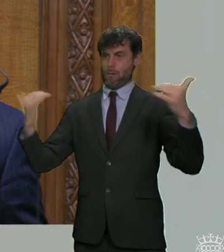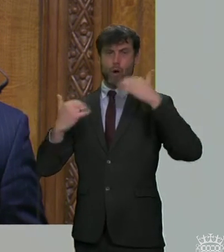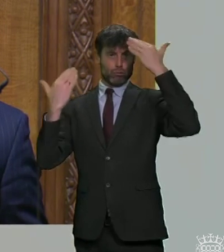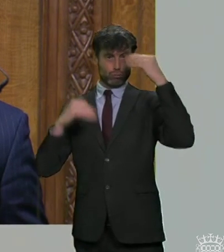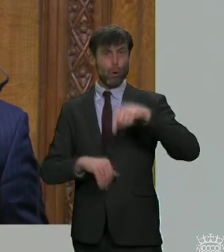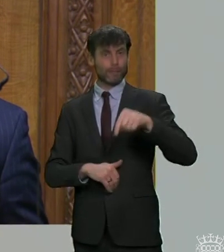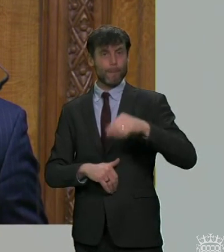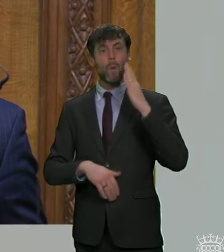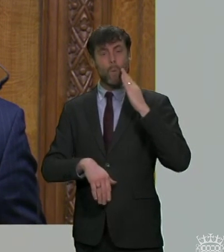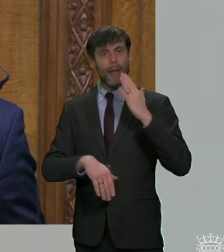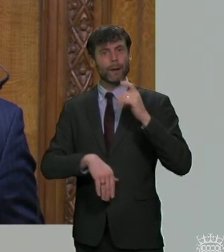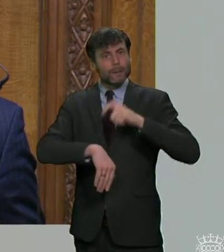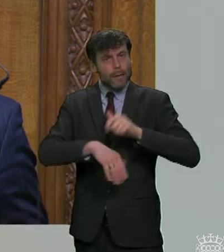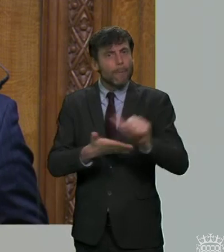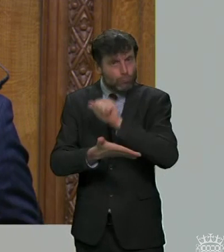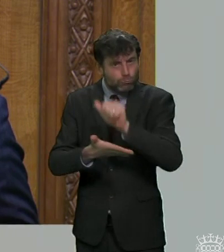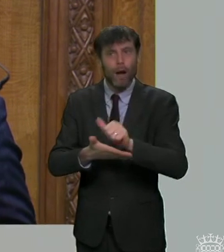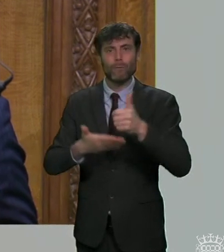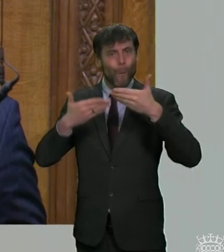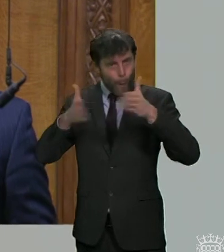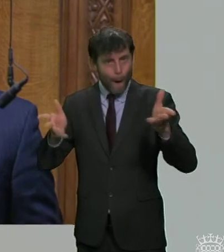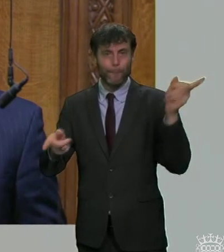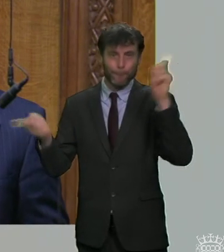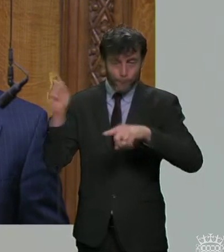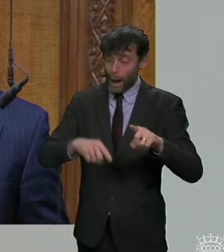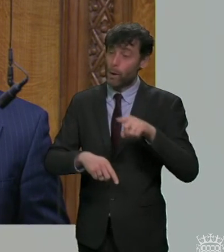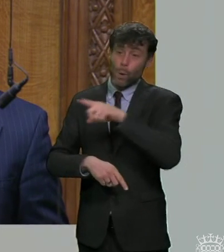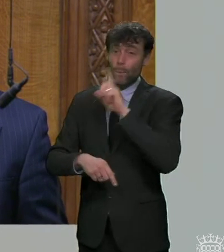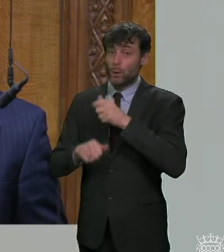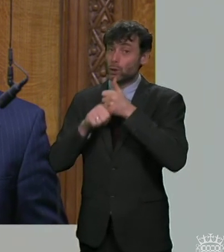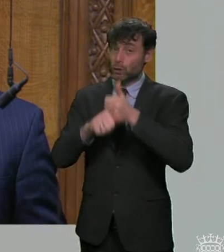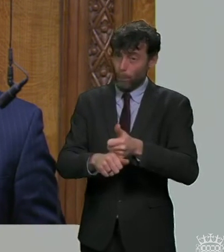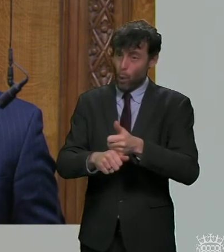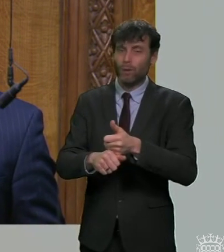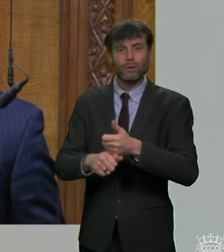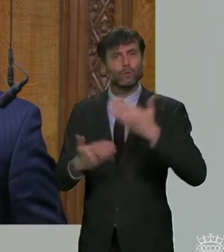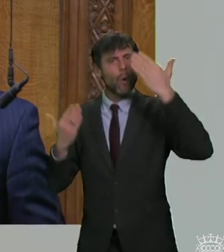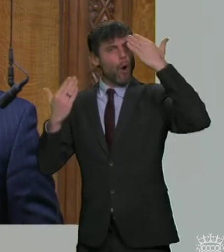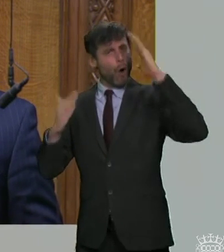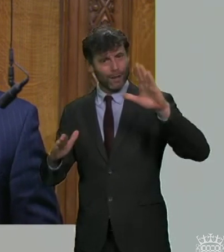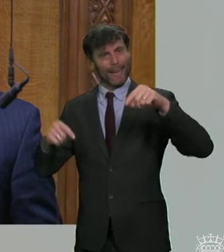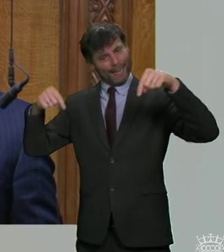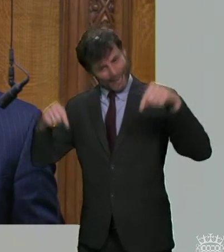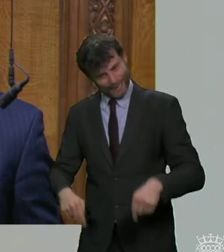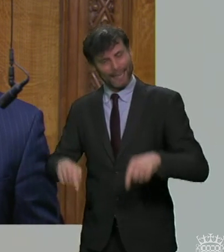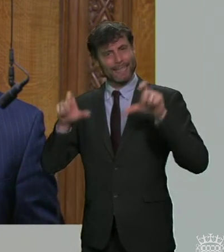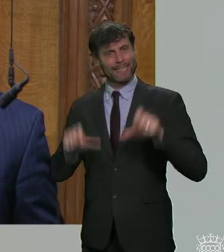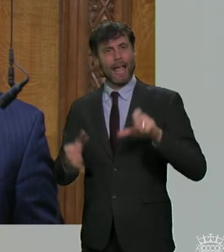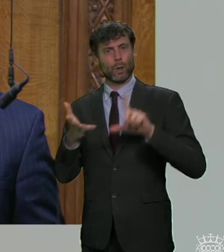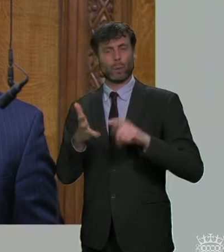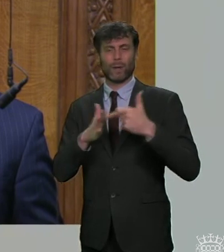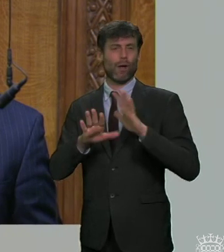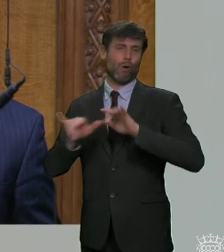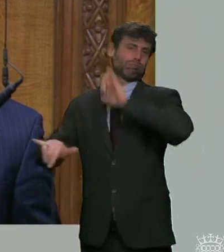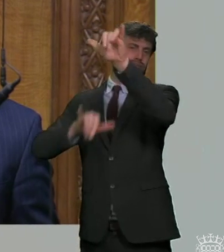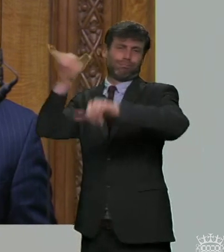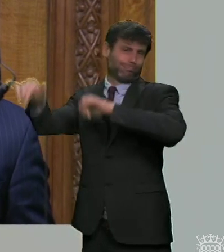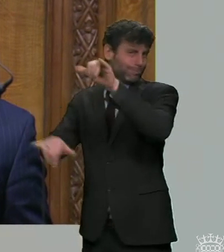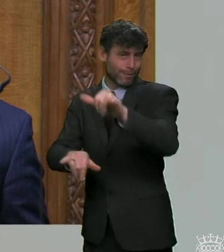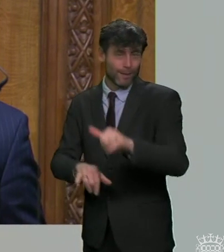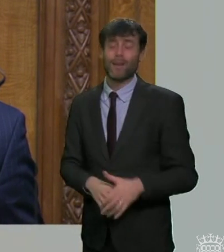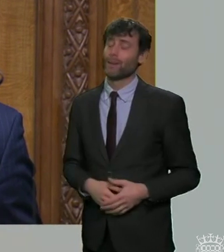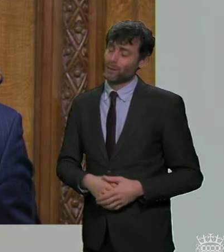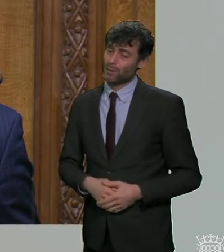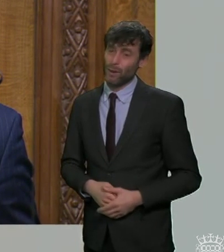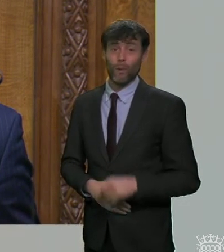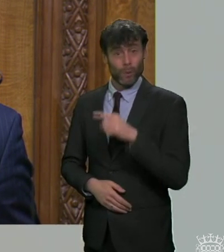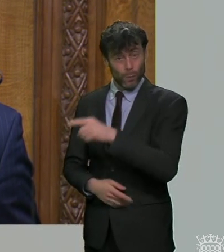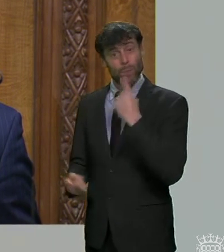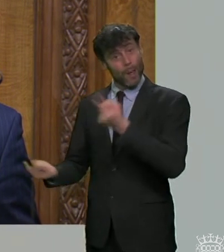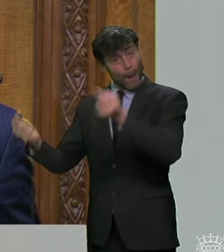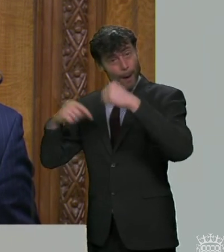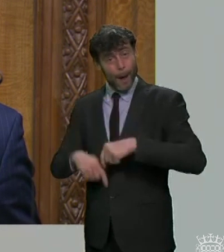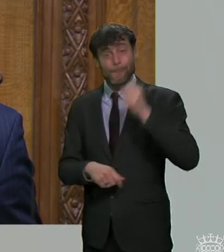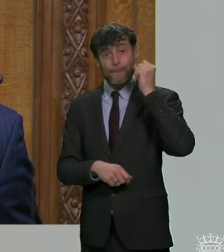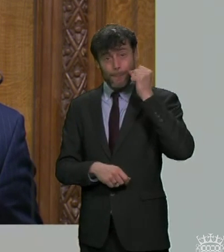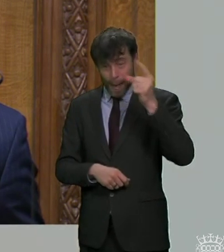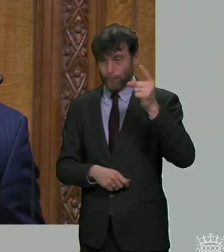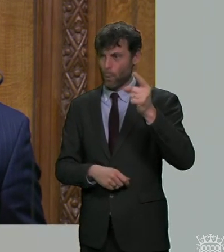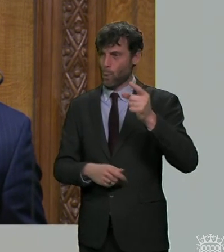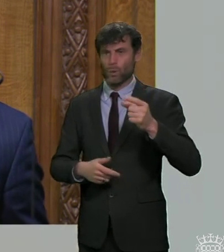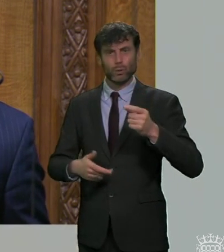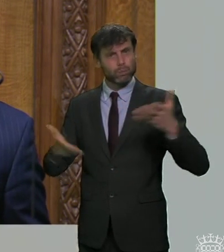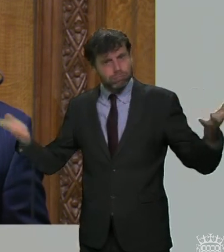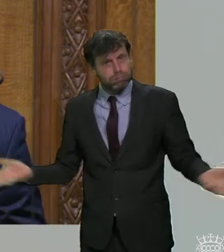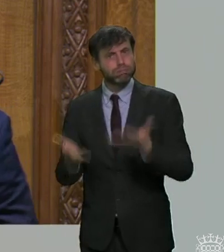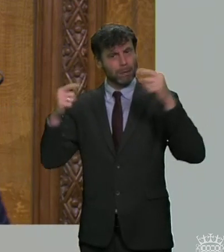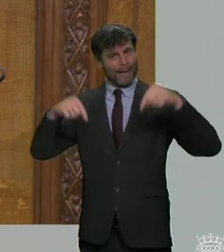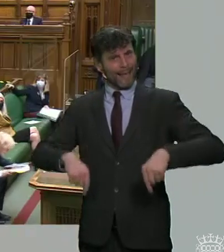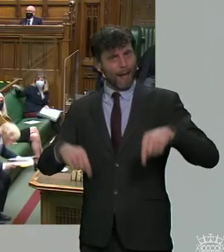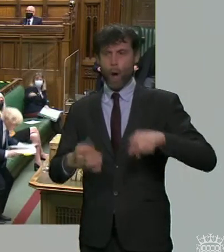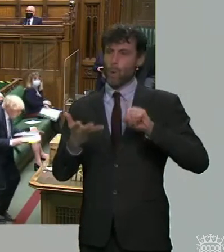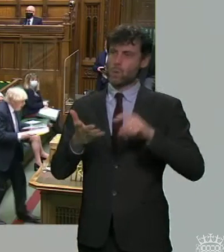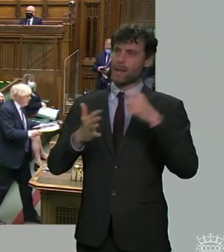When the time is right, will the Prime Minister support a campaign encouraging people to holiday here in the UK this summer, and will he join me in Blackpool to launch that campaign and to showcase everything that we have to offer?